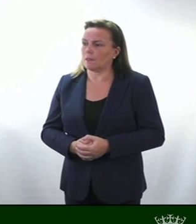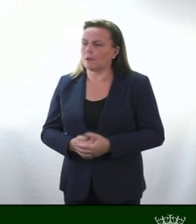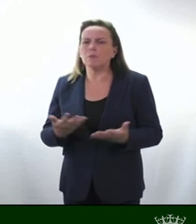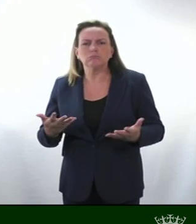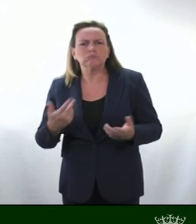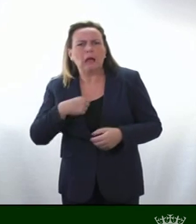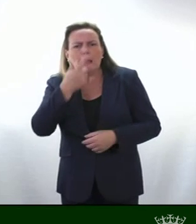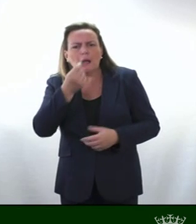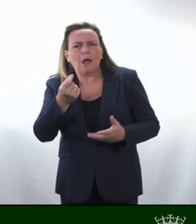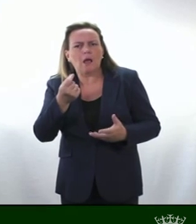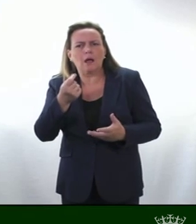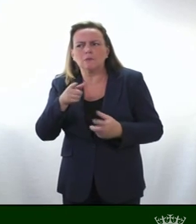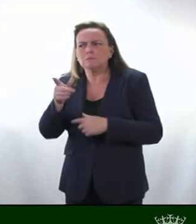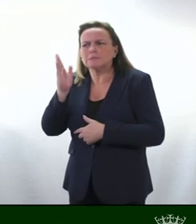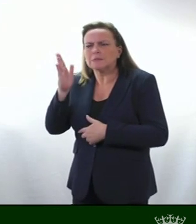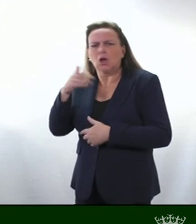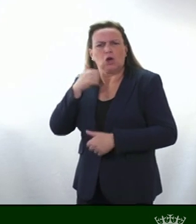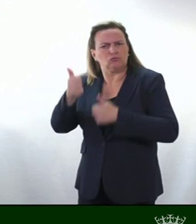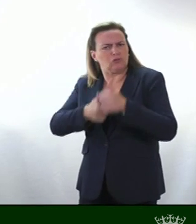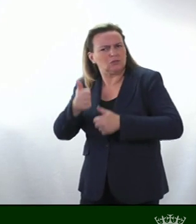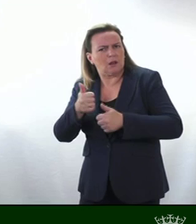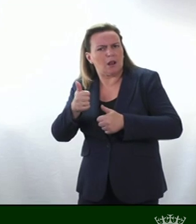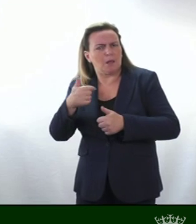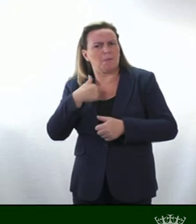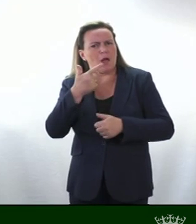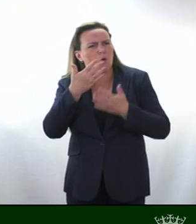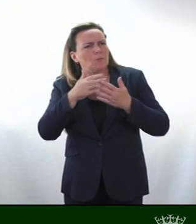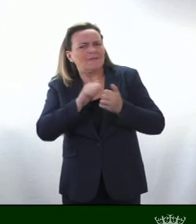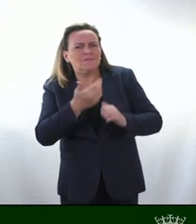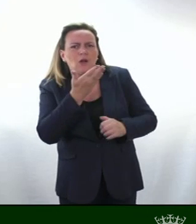I can indeed. I congratulate my hon.